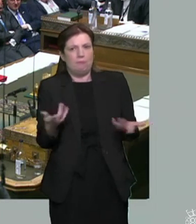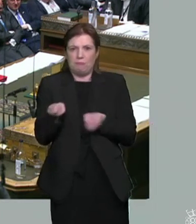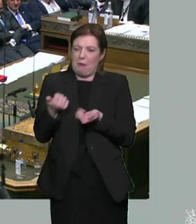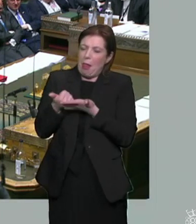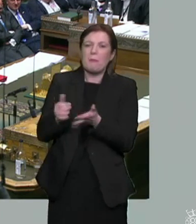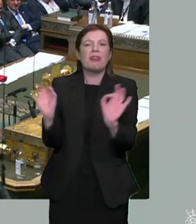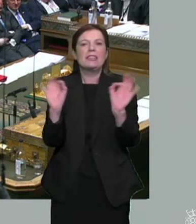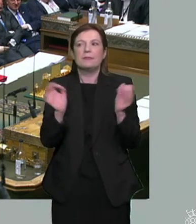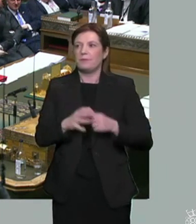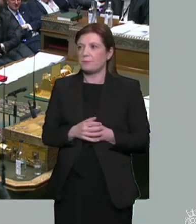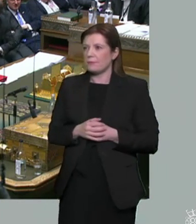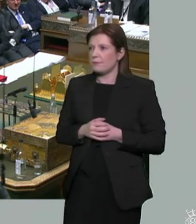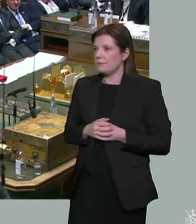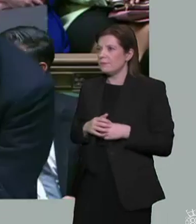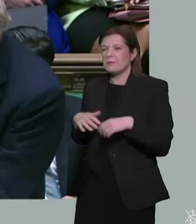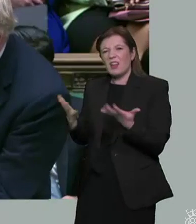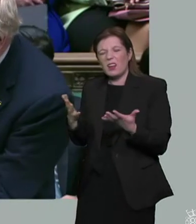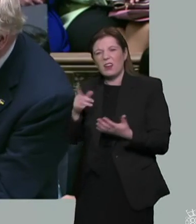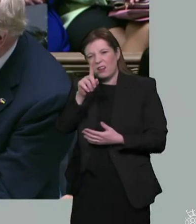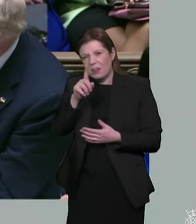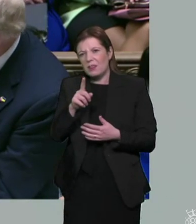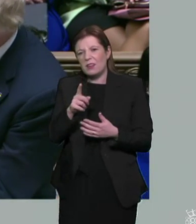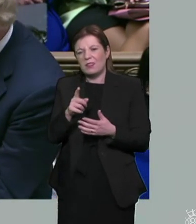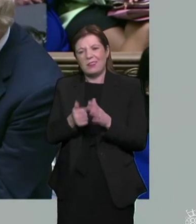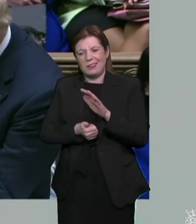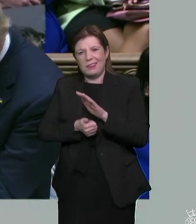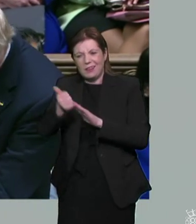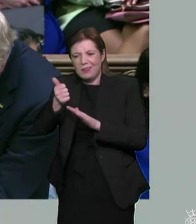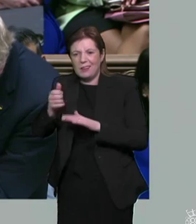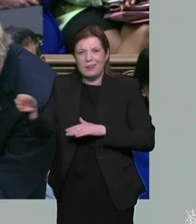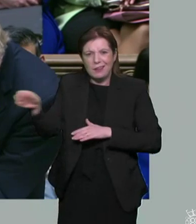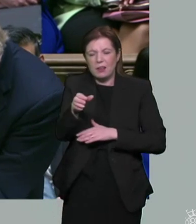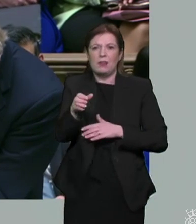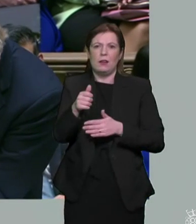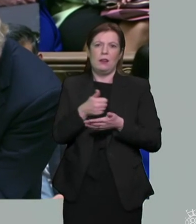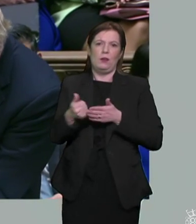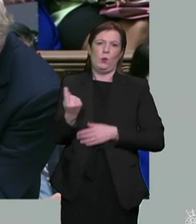The most notable practitioner of fire and rehire is, of course, the Labour party itself.